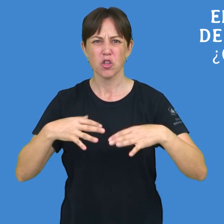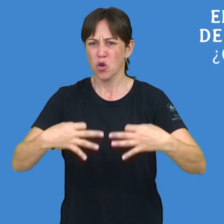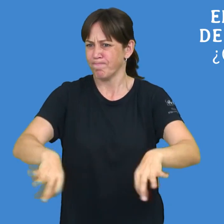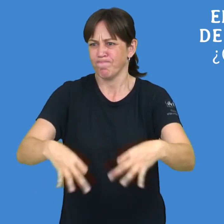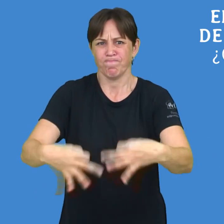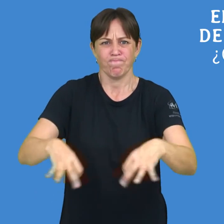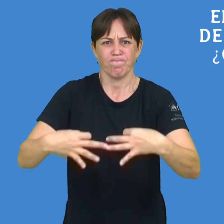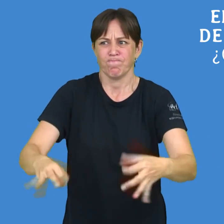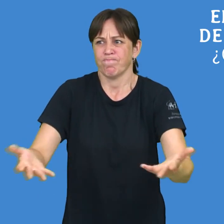normal